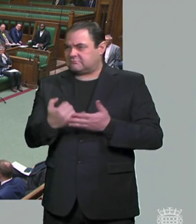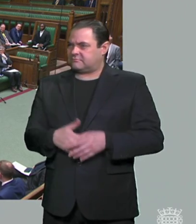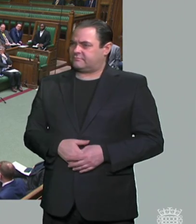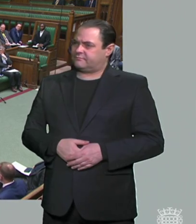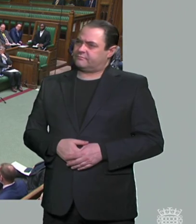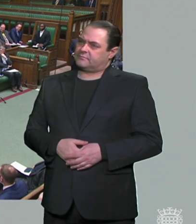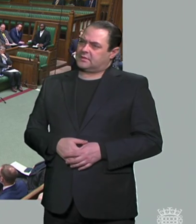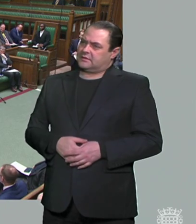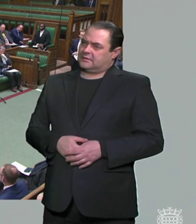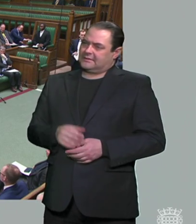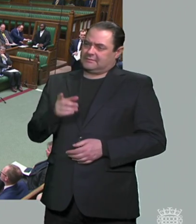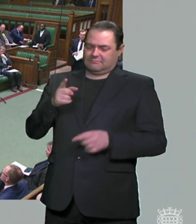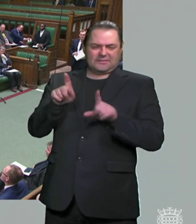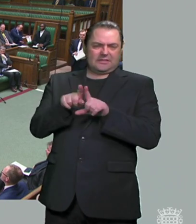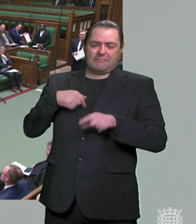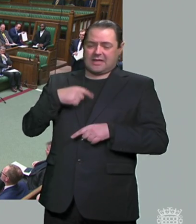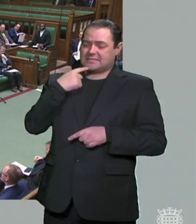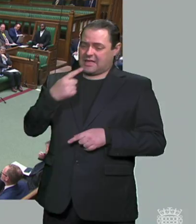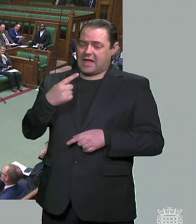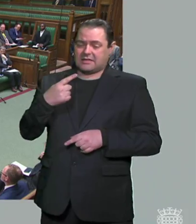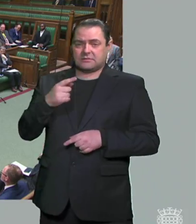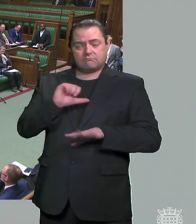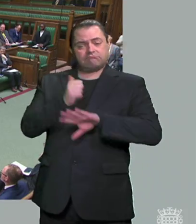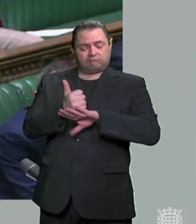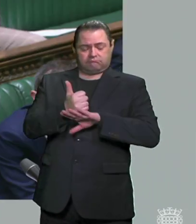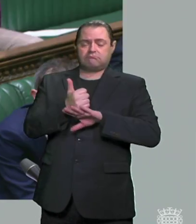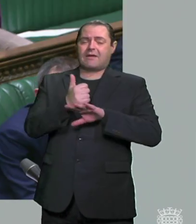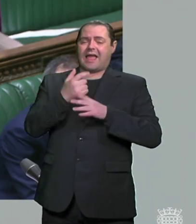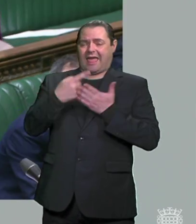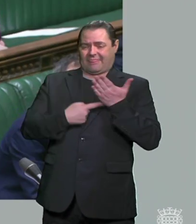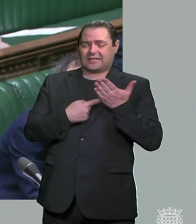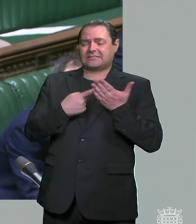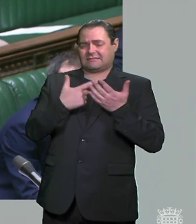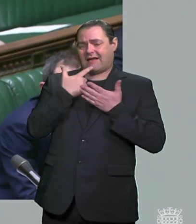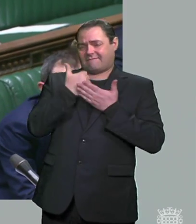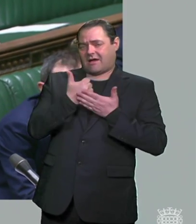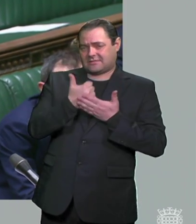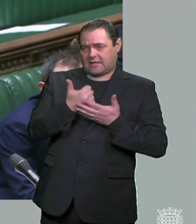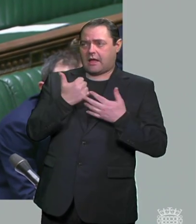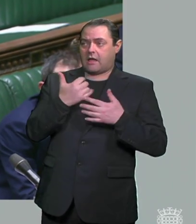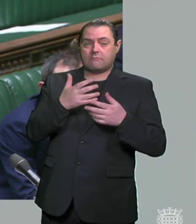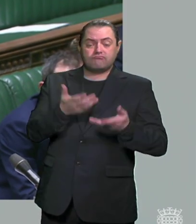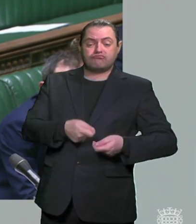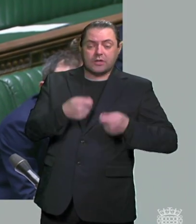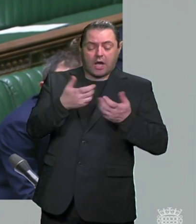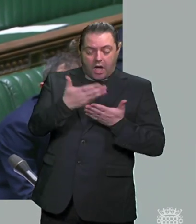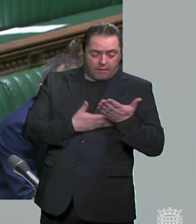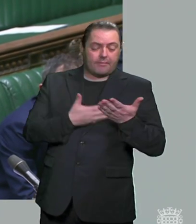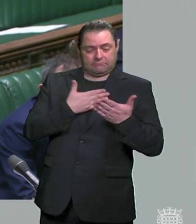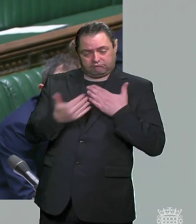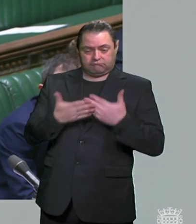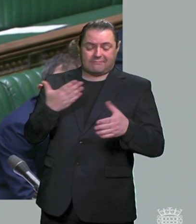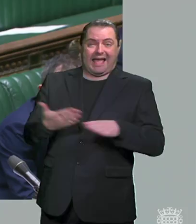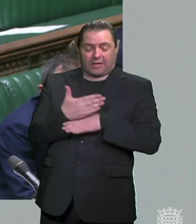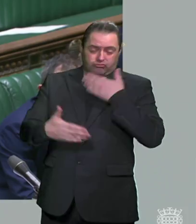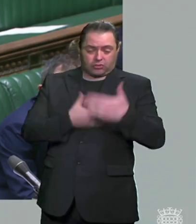As I said, the Prime Minister appointed an ethics adviser, and he has acted decisively on everything brought forward to him to date.